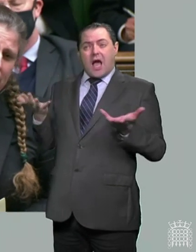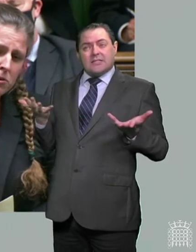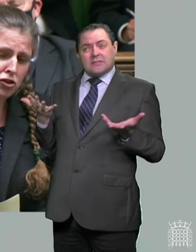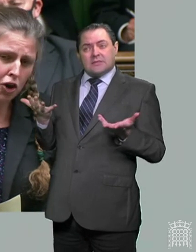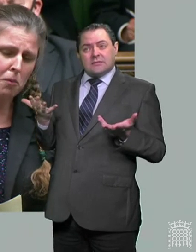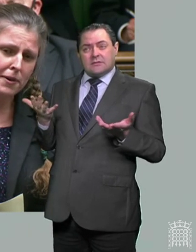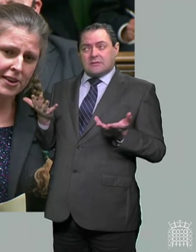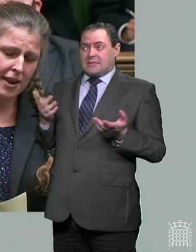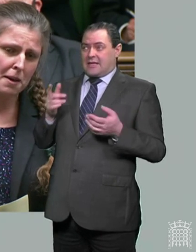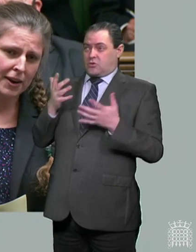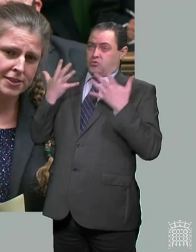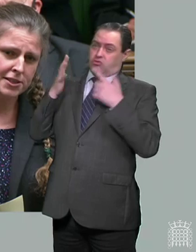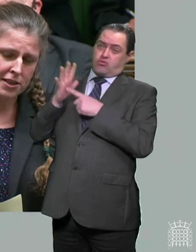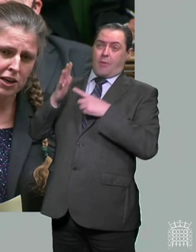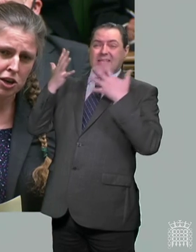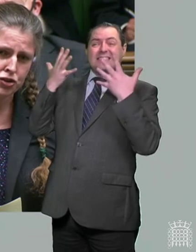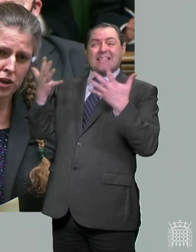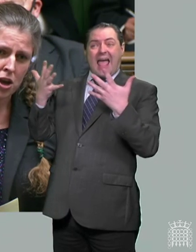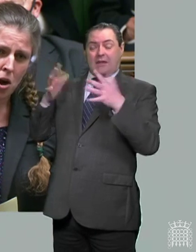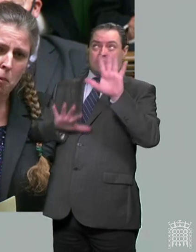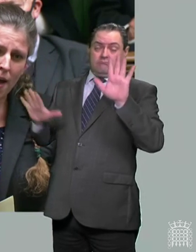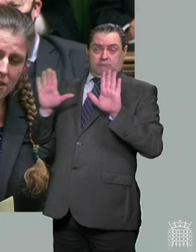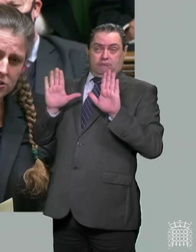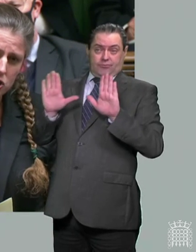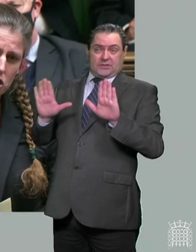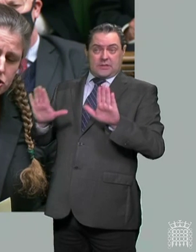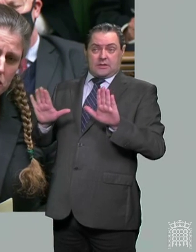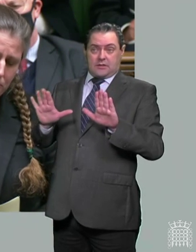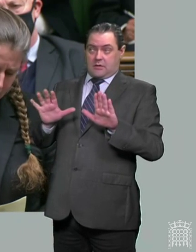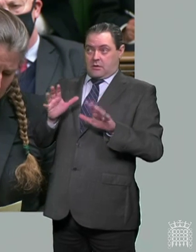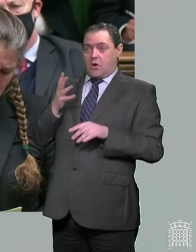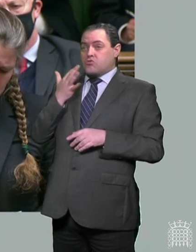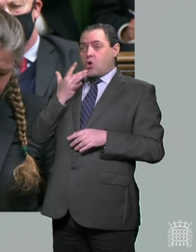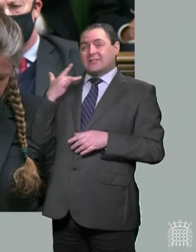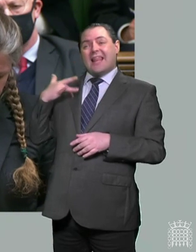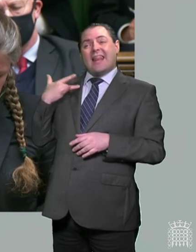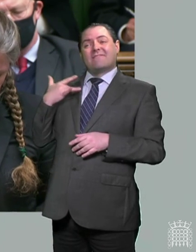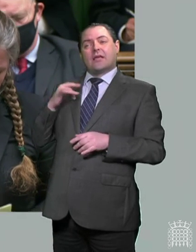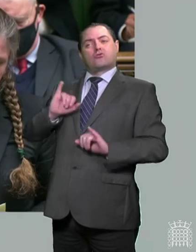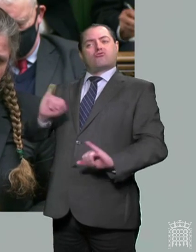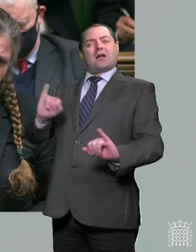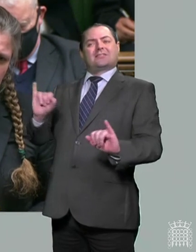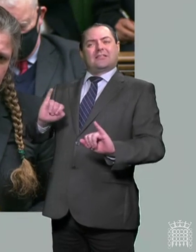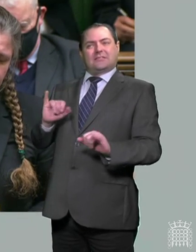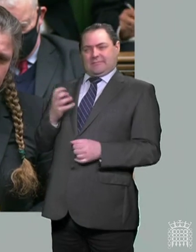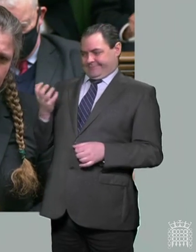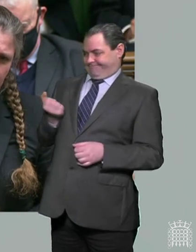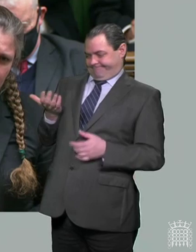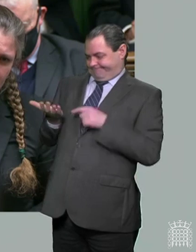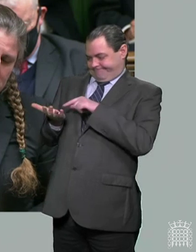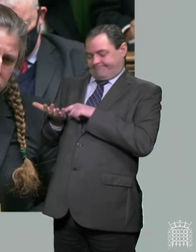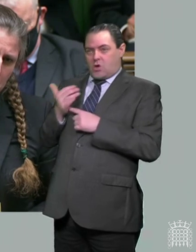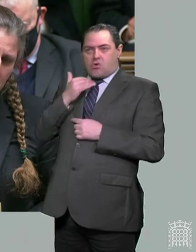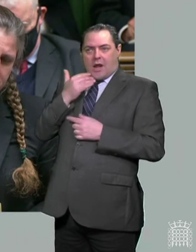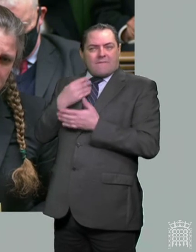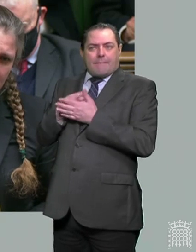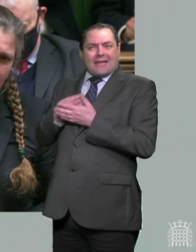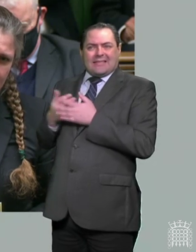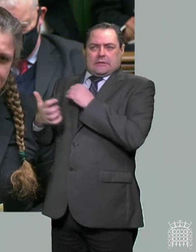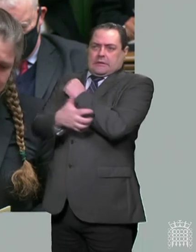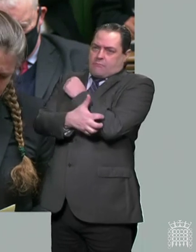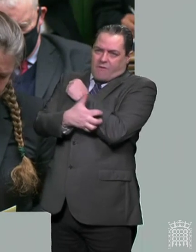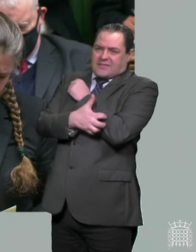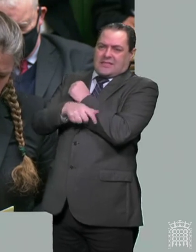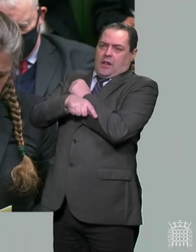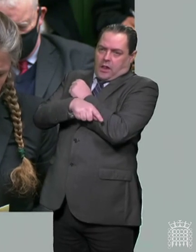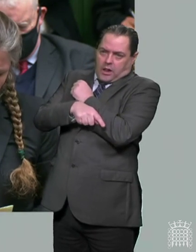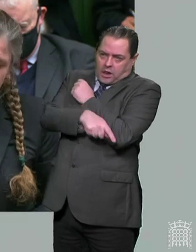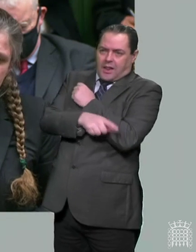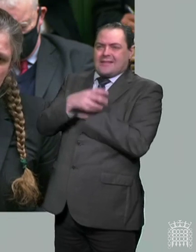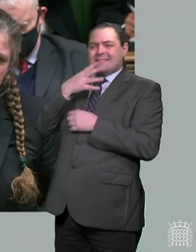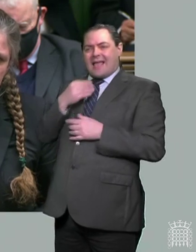York is now in the top 10 places in the country where there is a cost of living crisis, pushing my constituents further into poverty and debt.